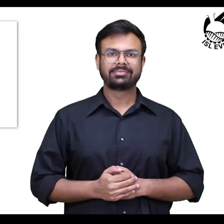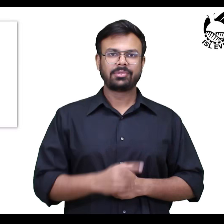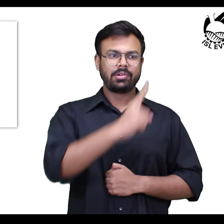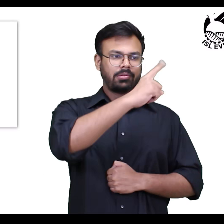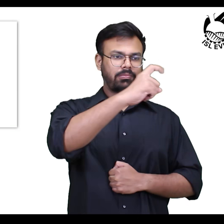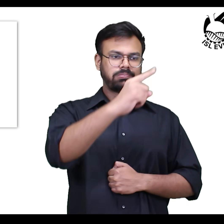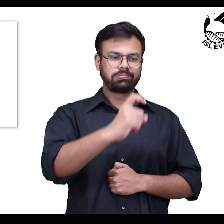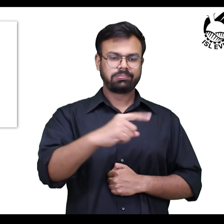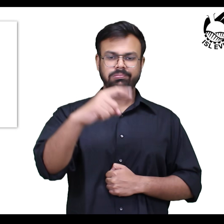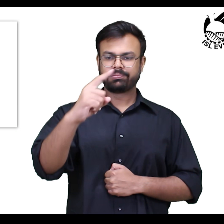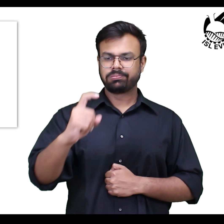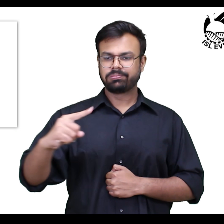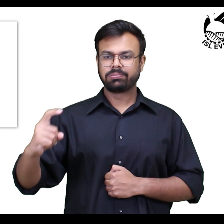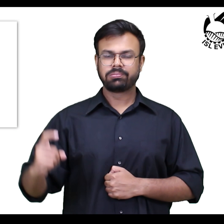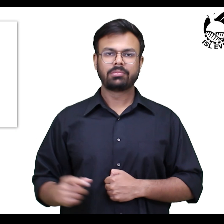Bacteria